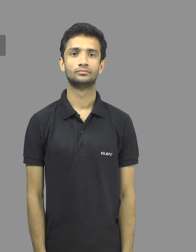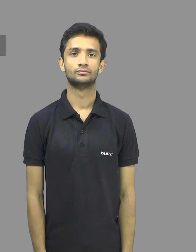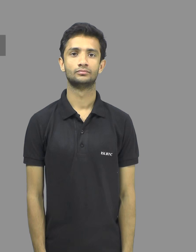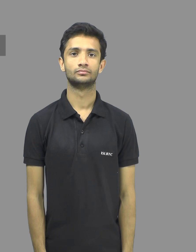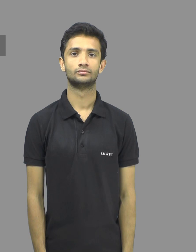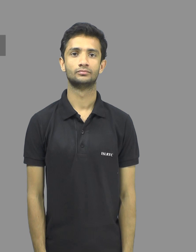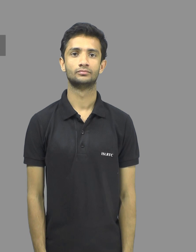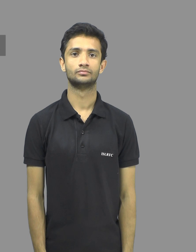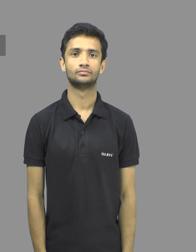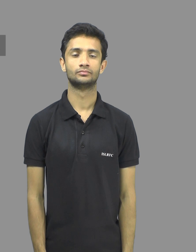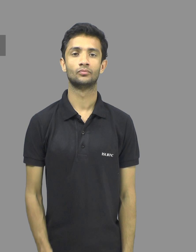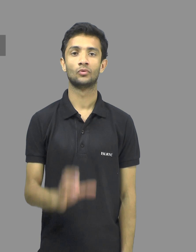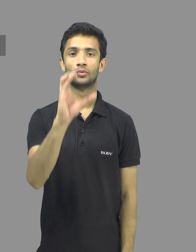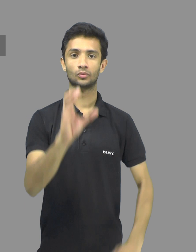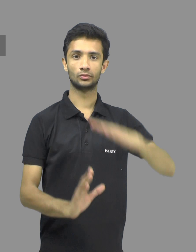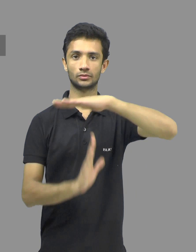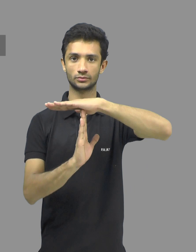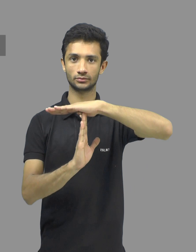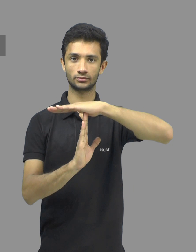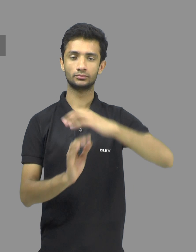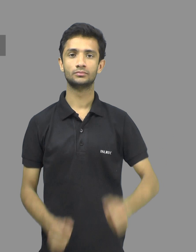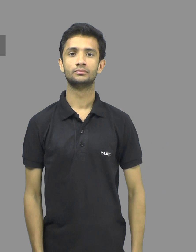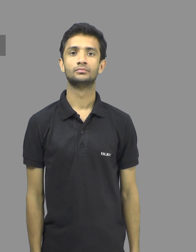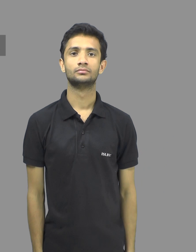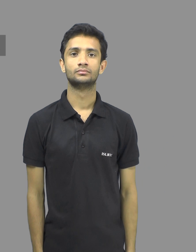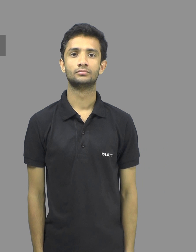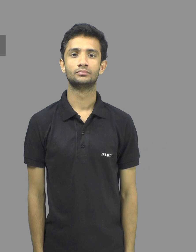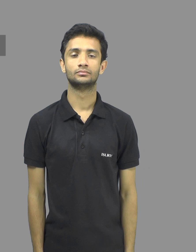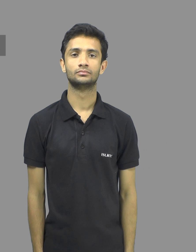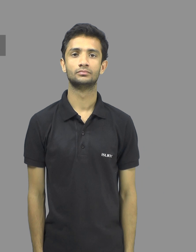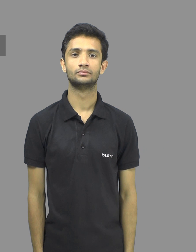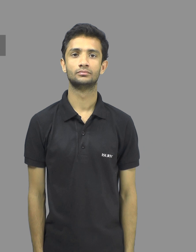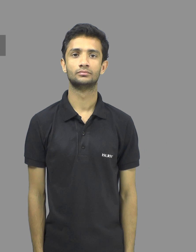Contract Contractual (Job)